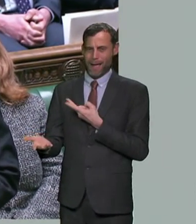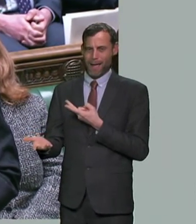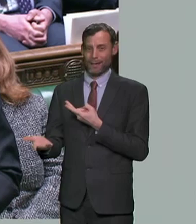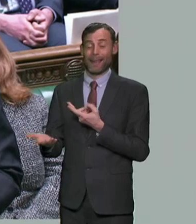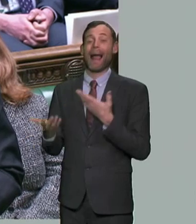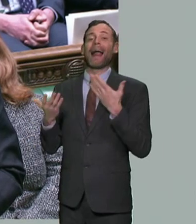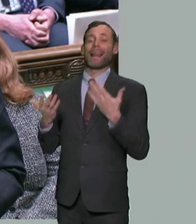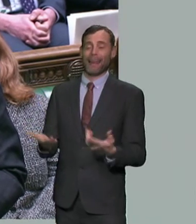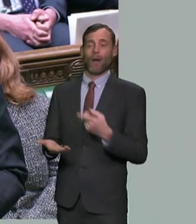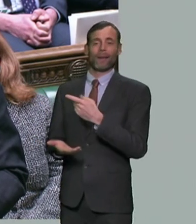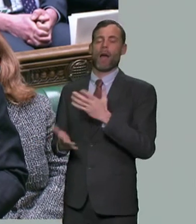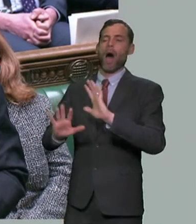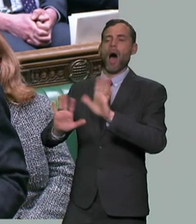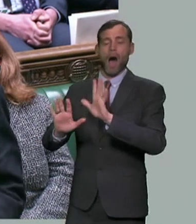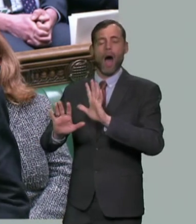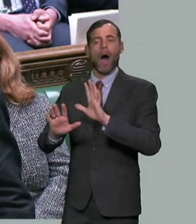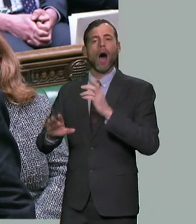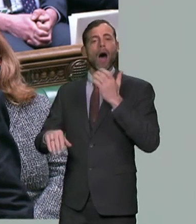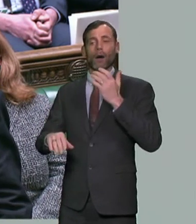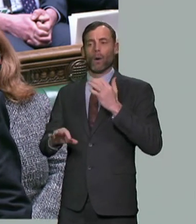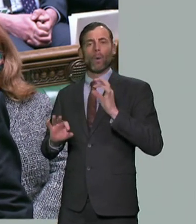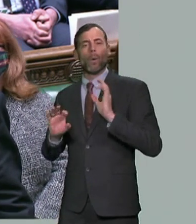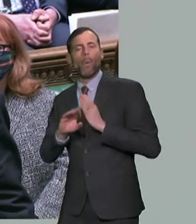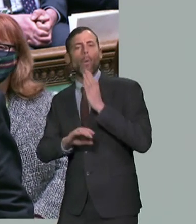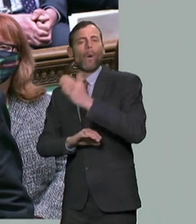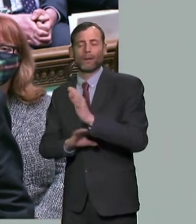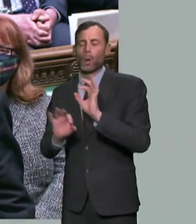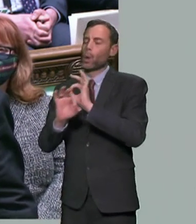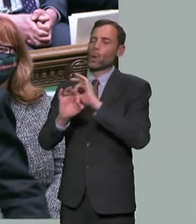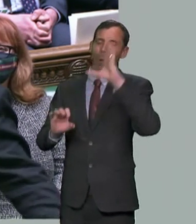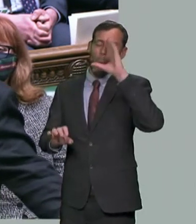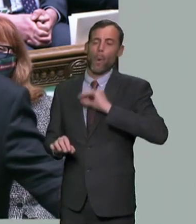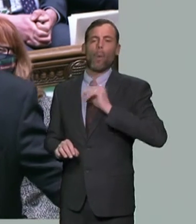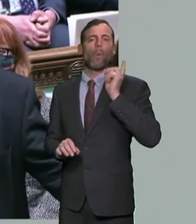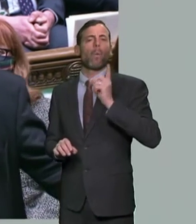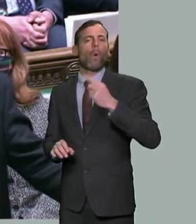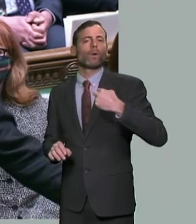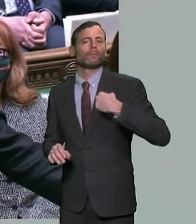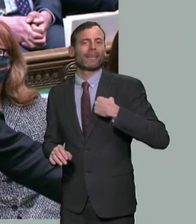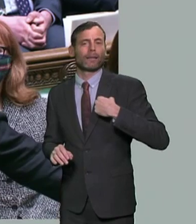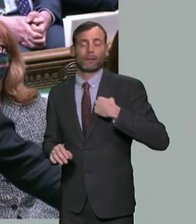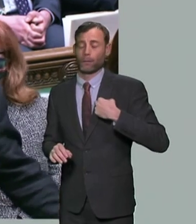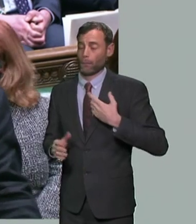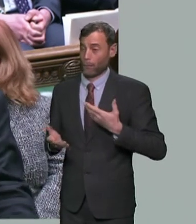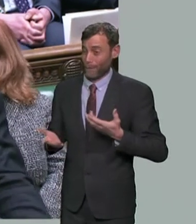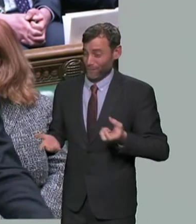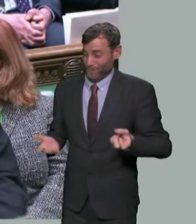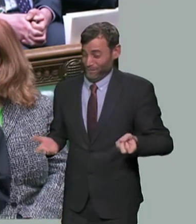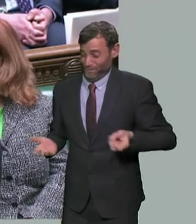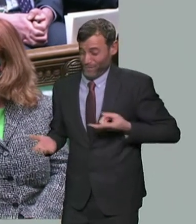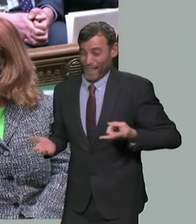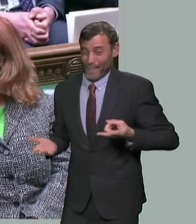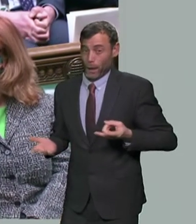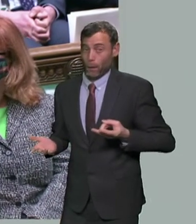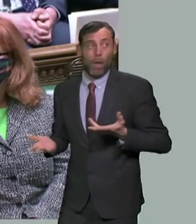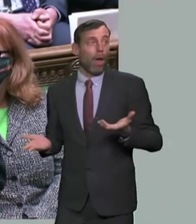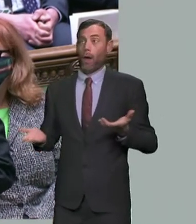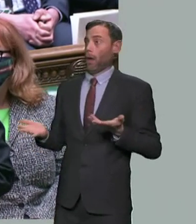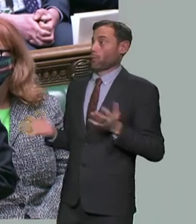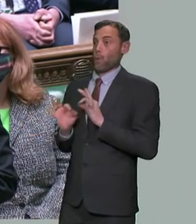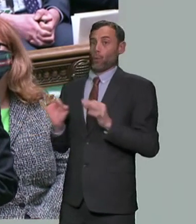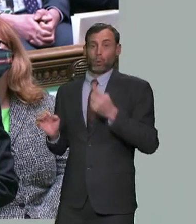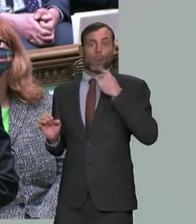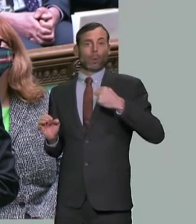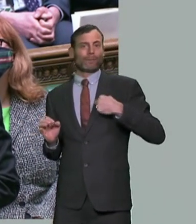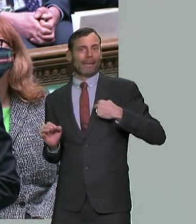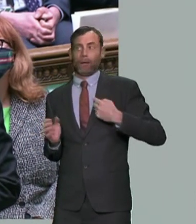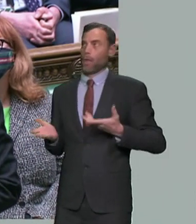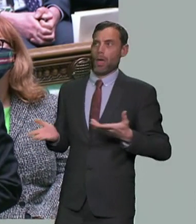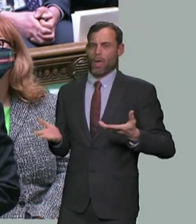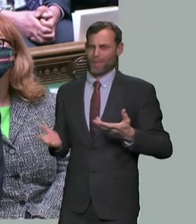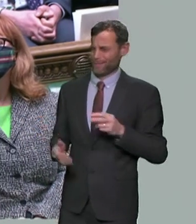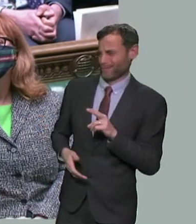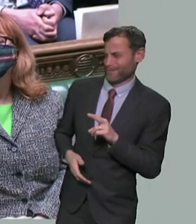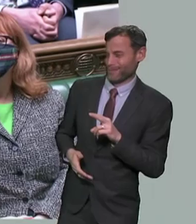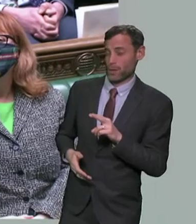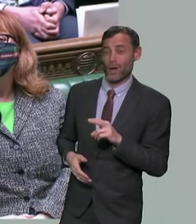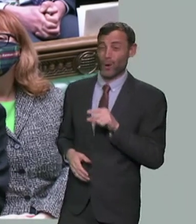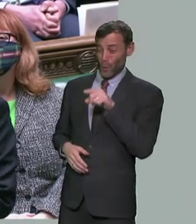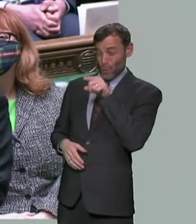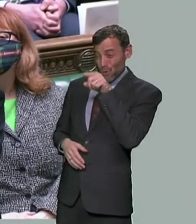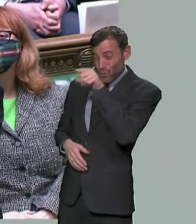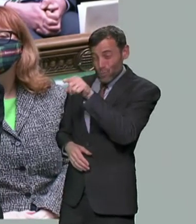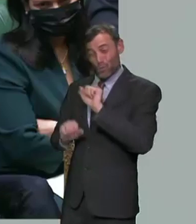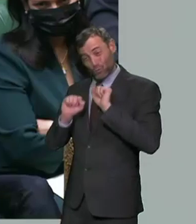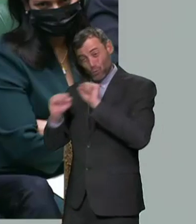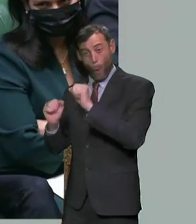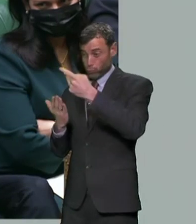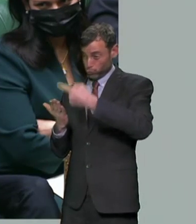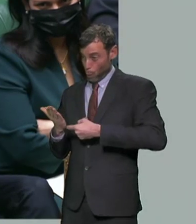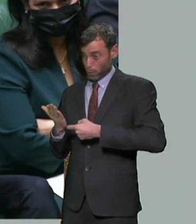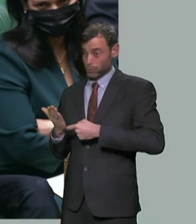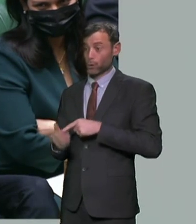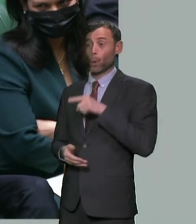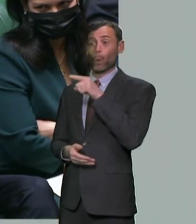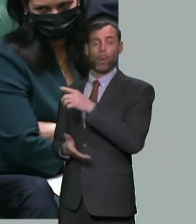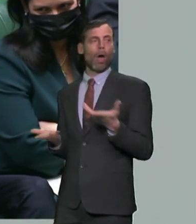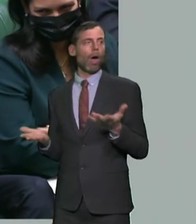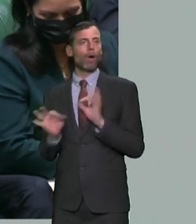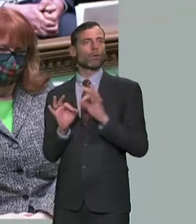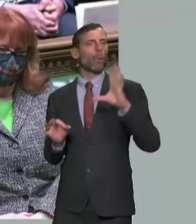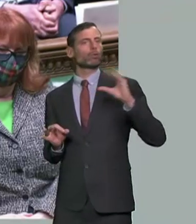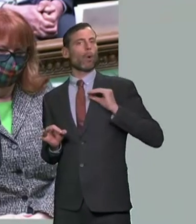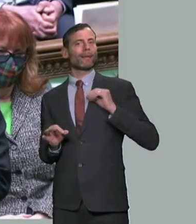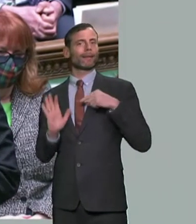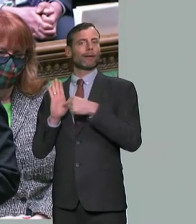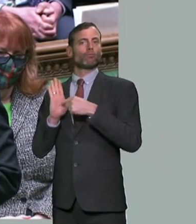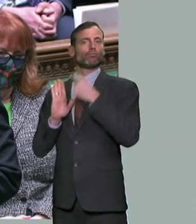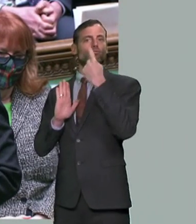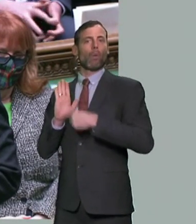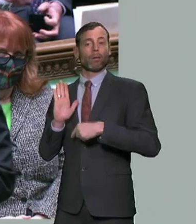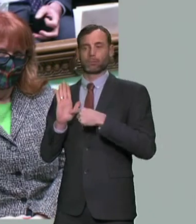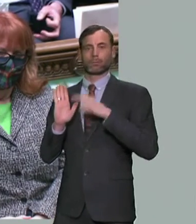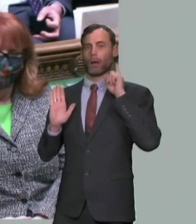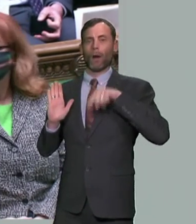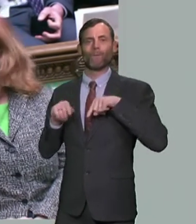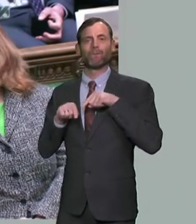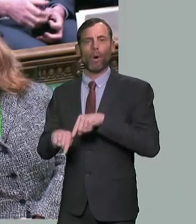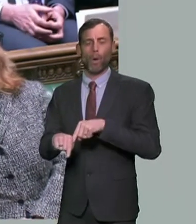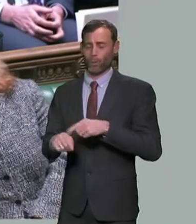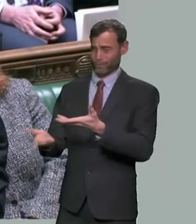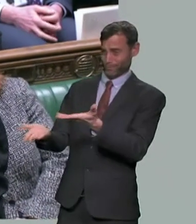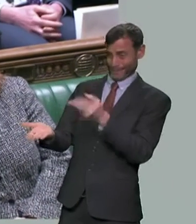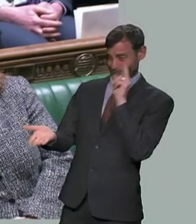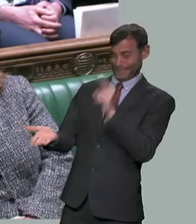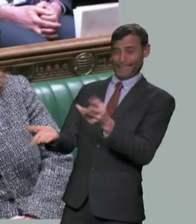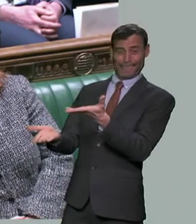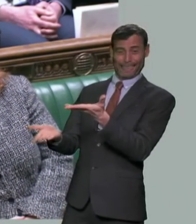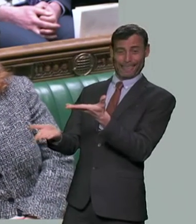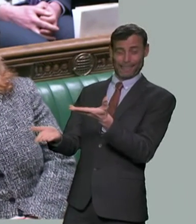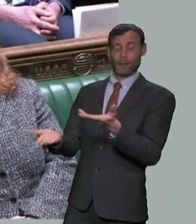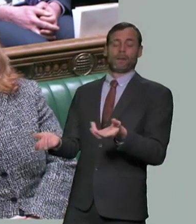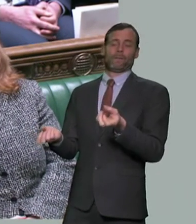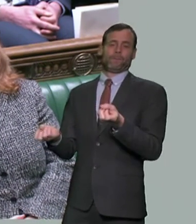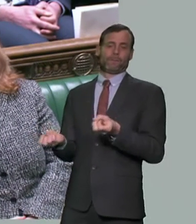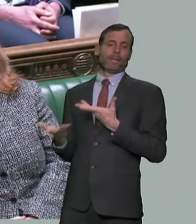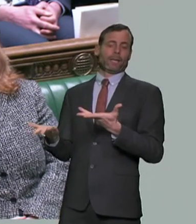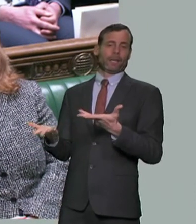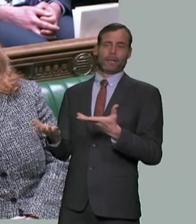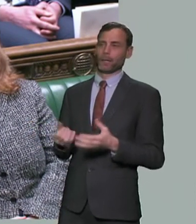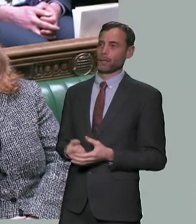the latest sorry excuse is really the most pathetic of them all: “Nobody told me.” Nobody told the Prime Minister he was breaking his own rules—absolutely pathetic.